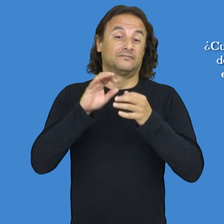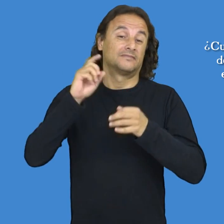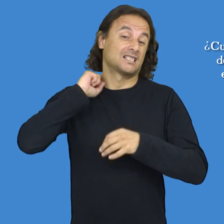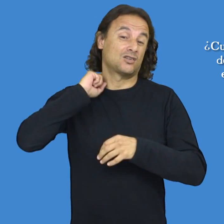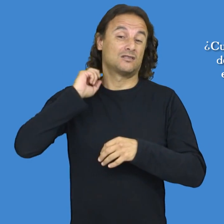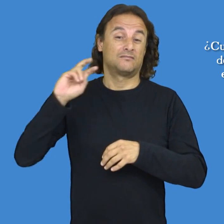meningitis